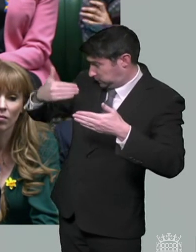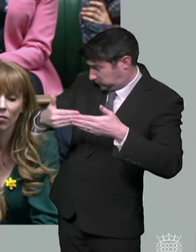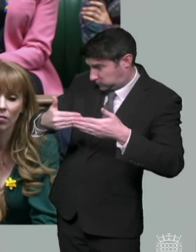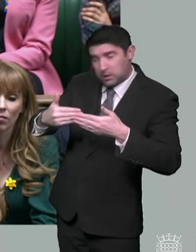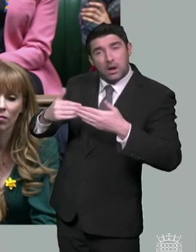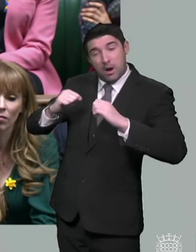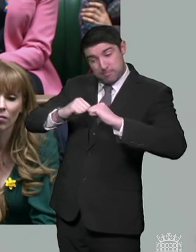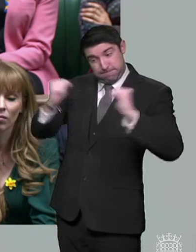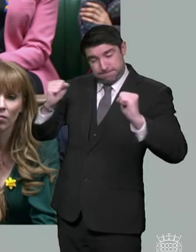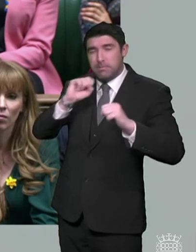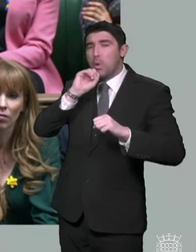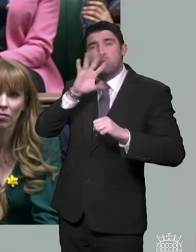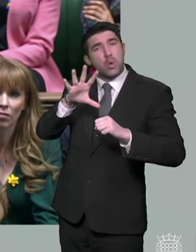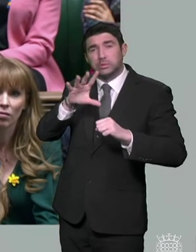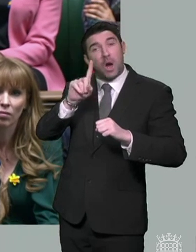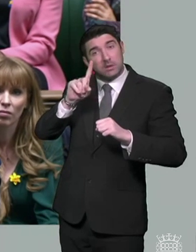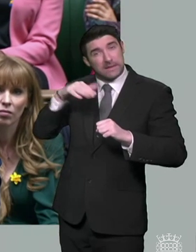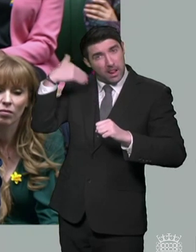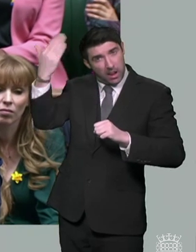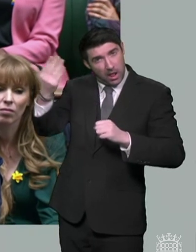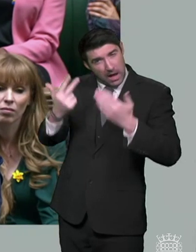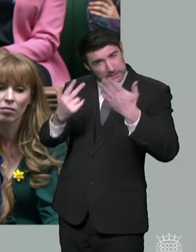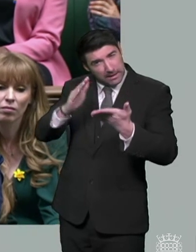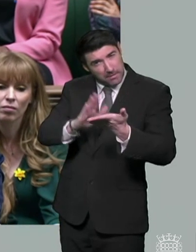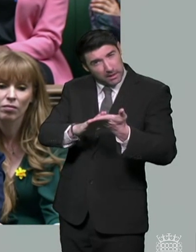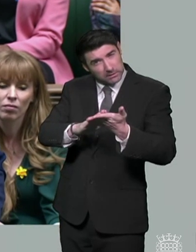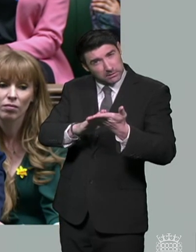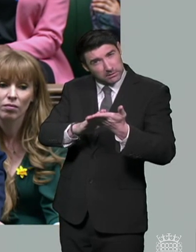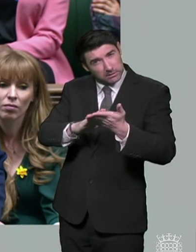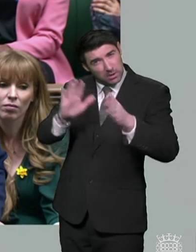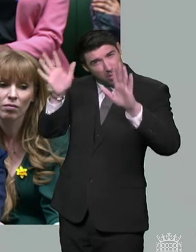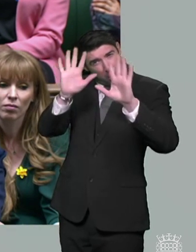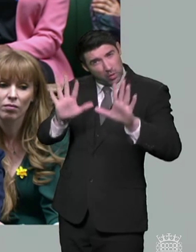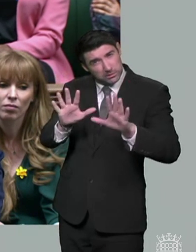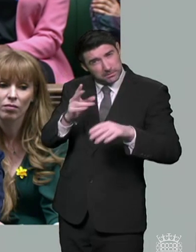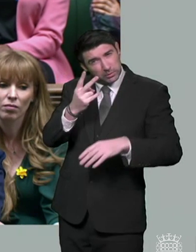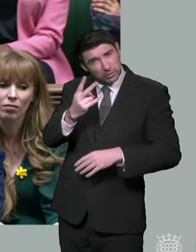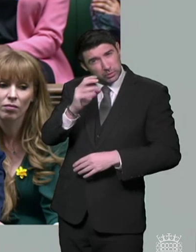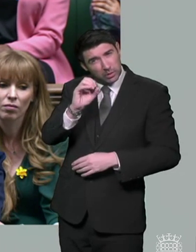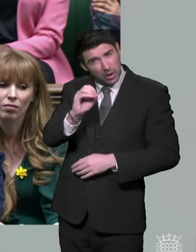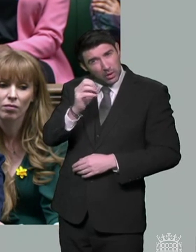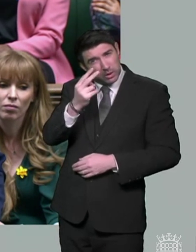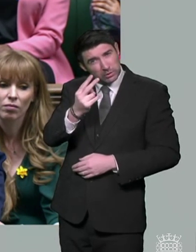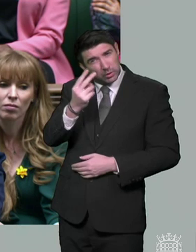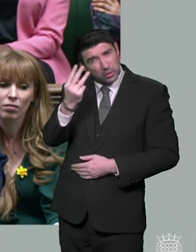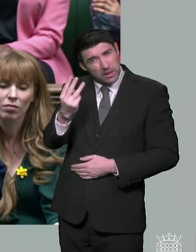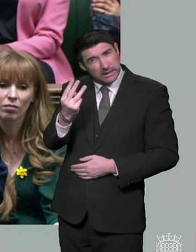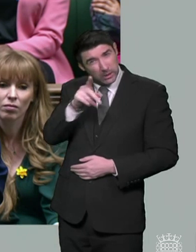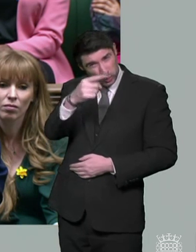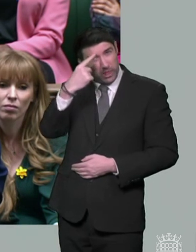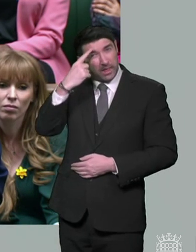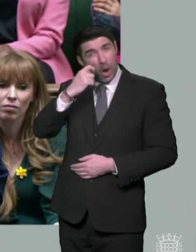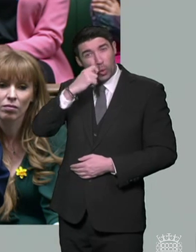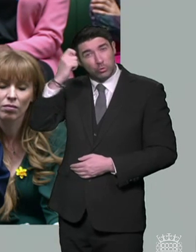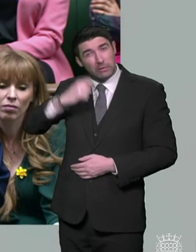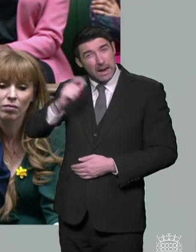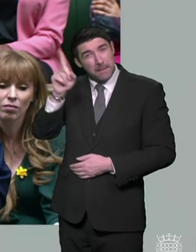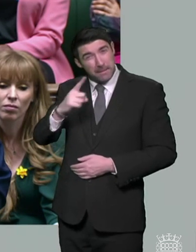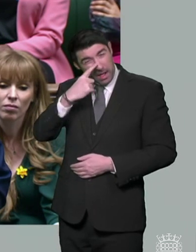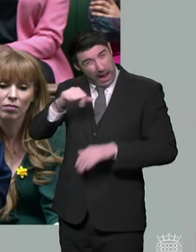At best, that is autumn 2023, which is far too long for the Ukrainian people.